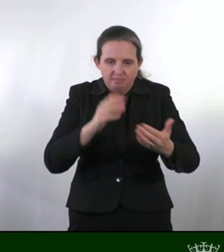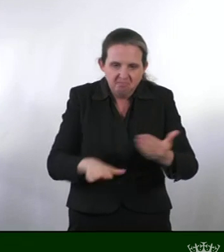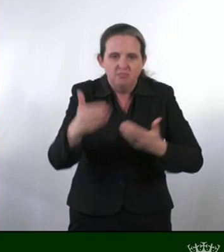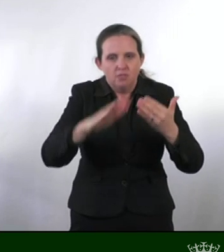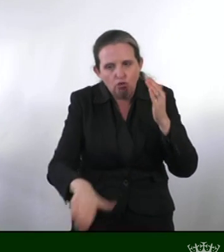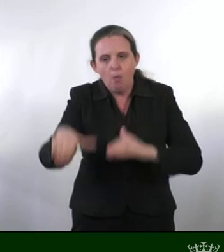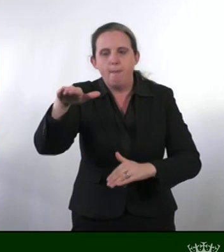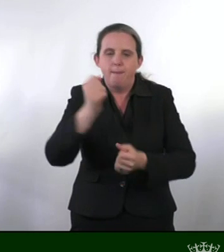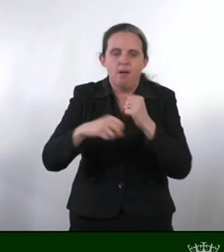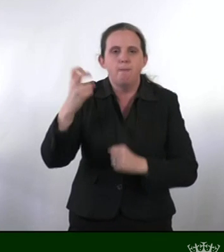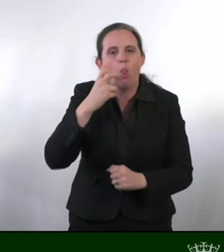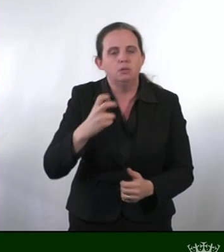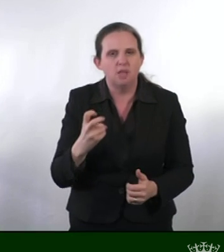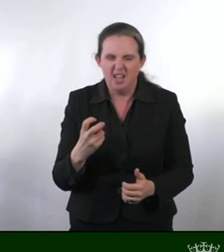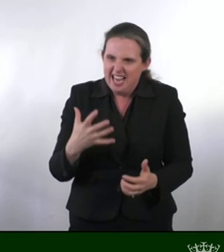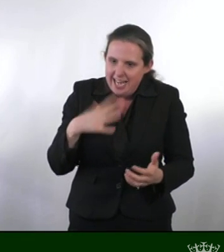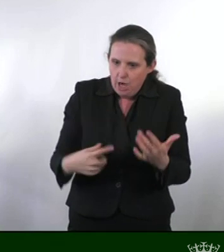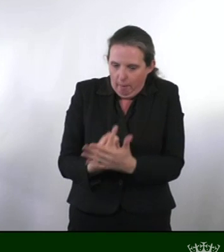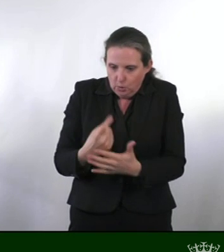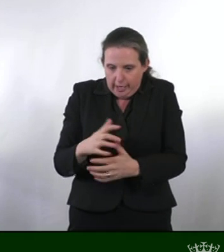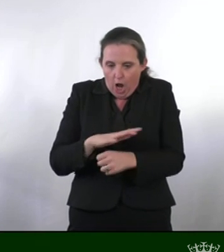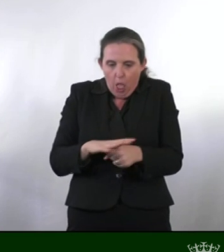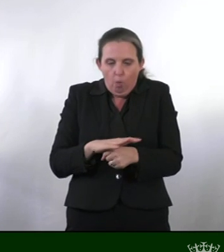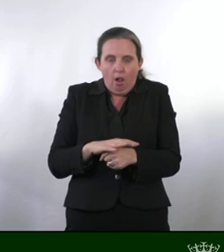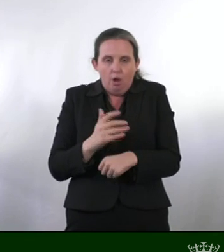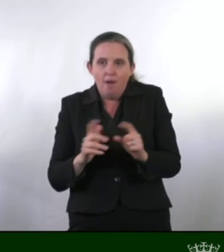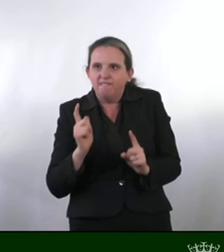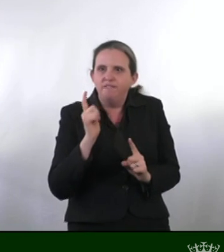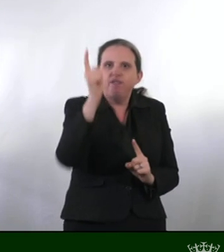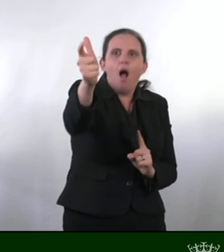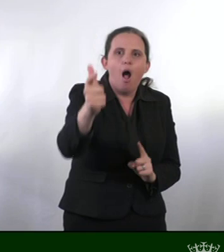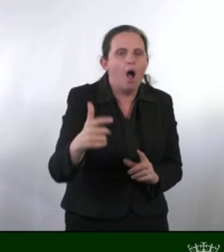People should have opportunities on their doorstep, not at the other end of the country.